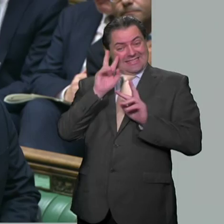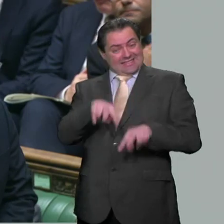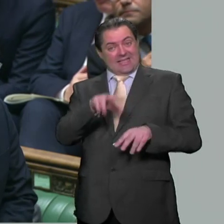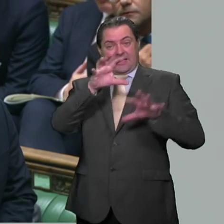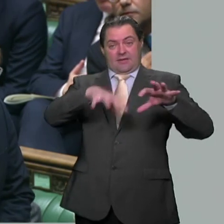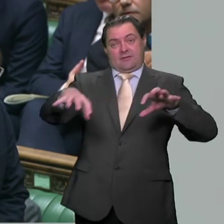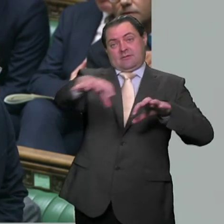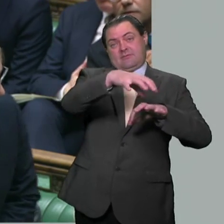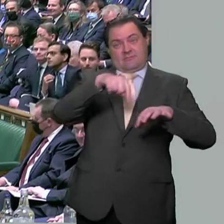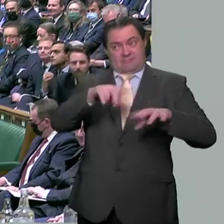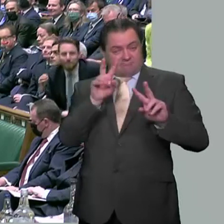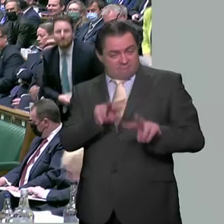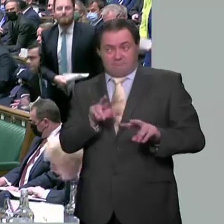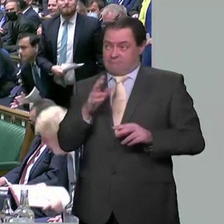come to the Morecambe riviera to see the Eden Project site at his earliest convenience.